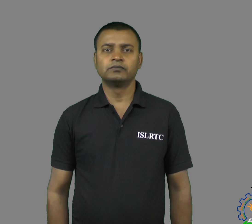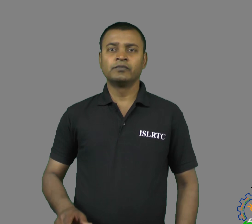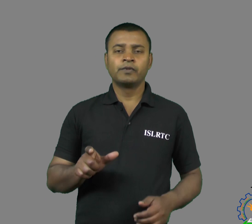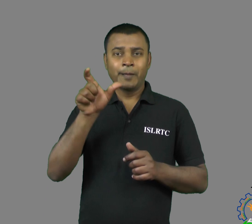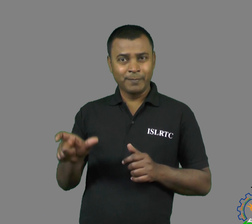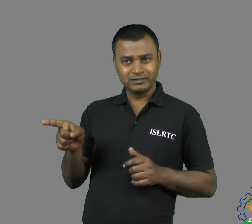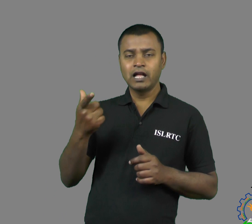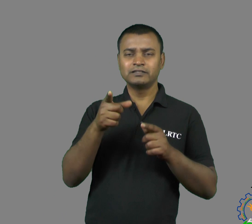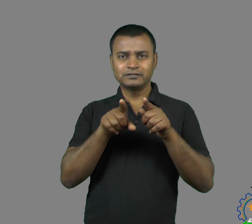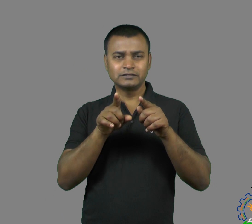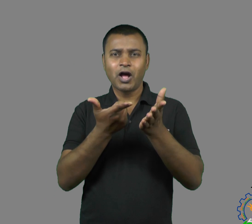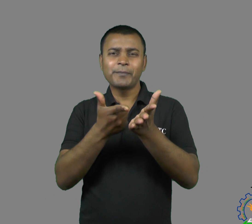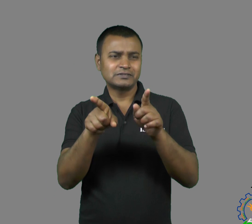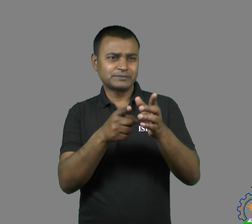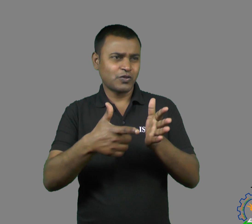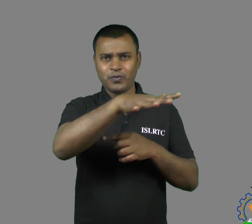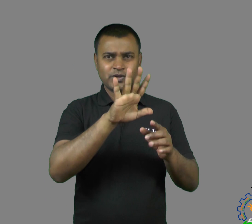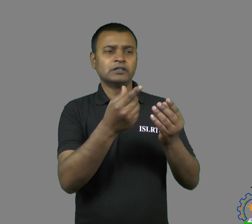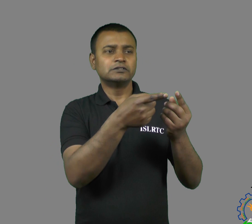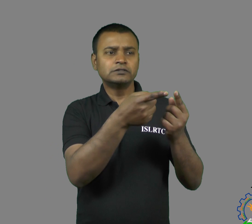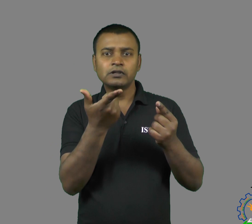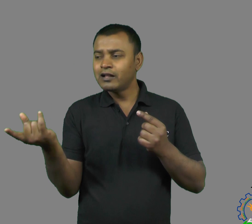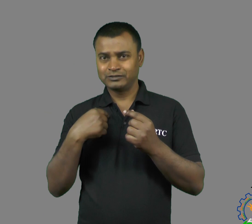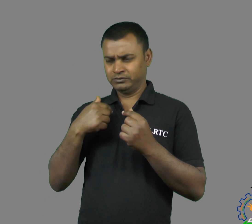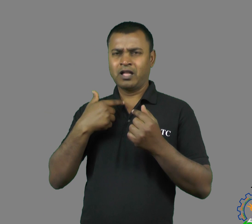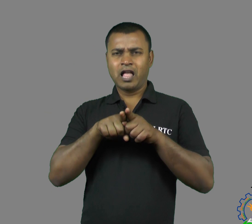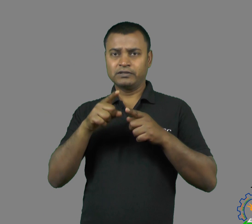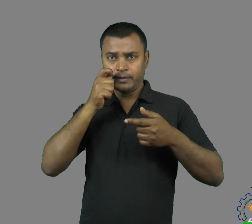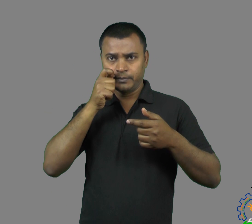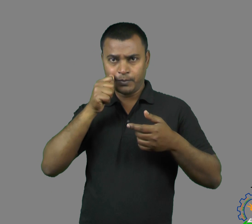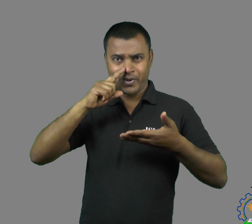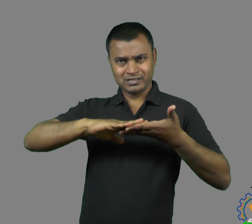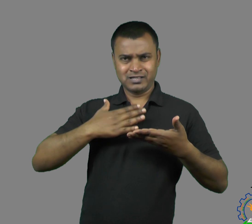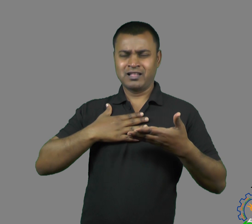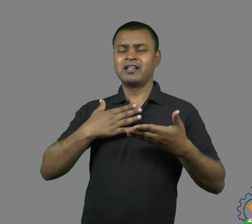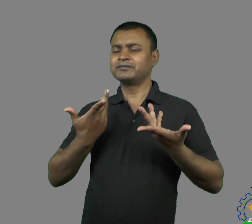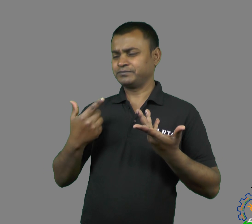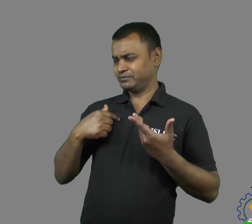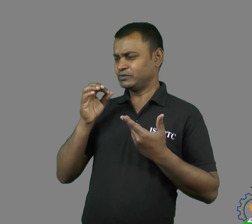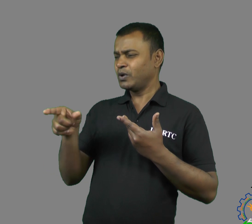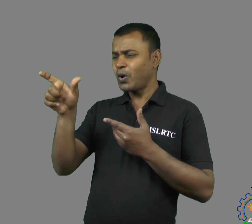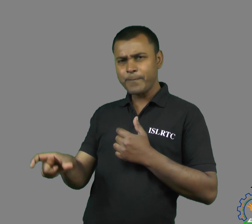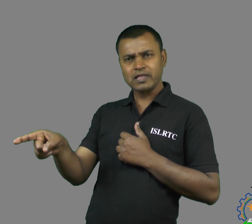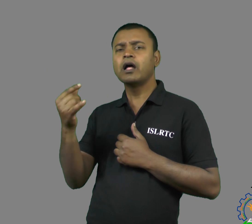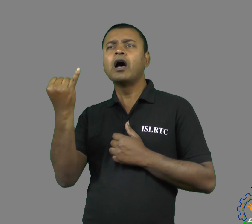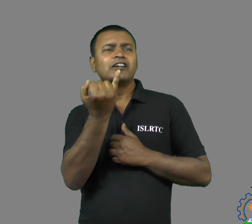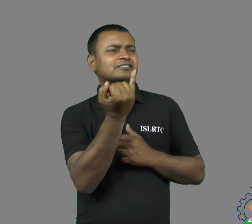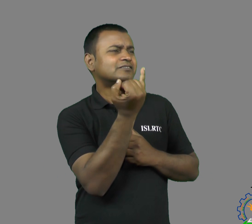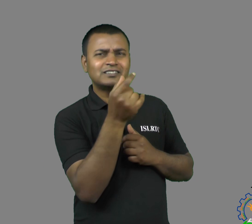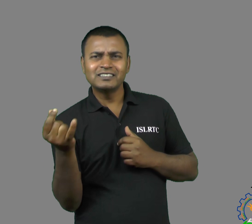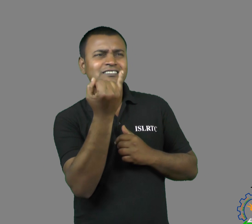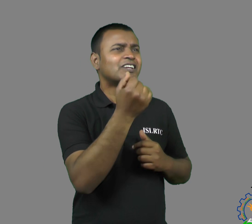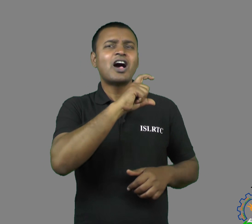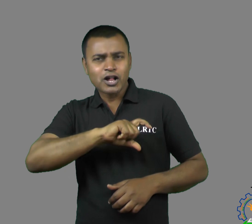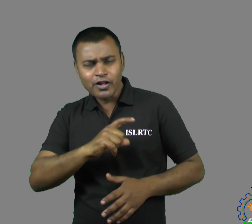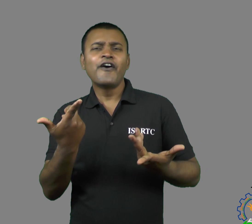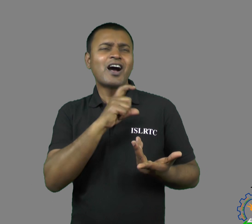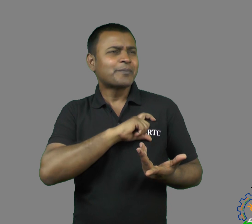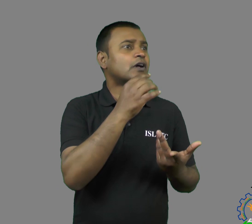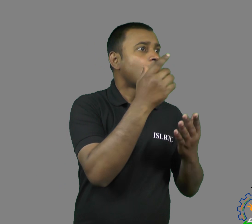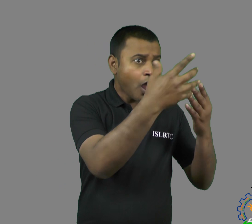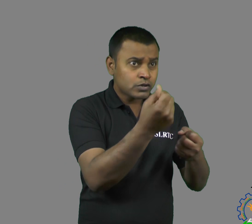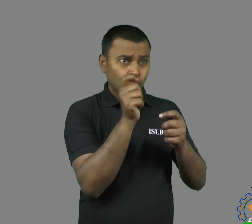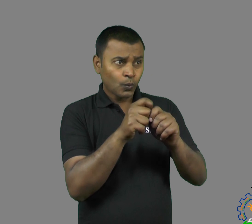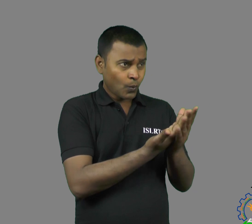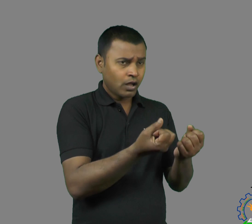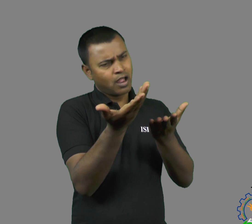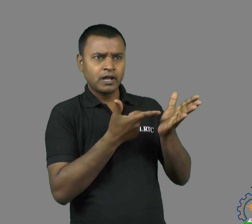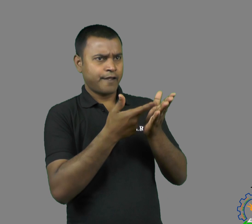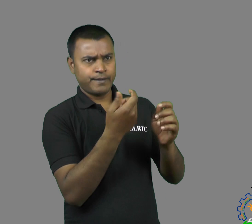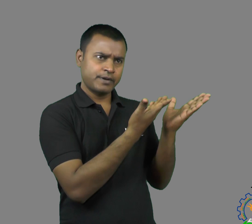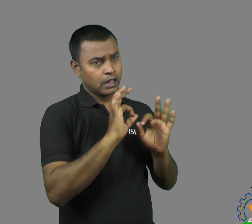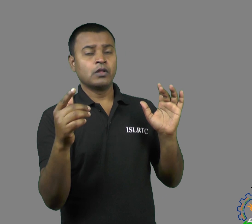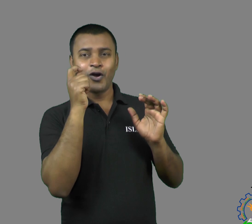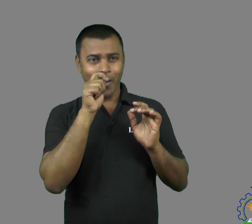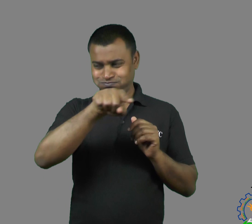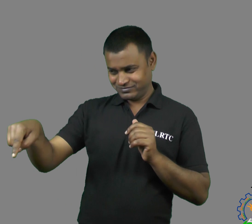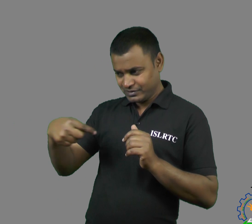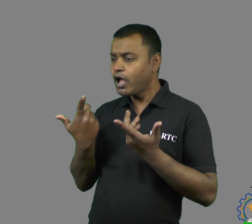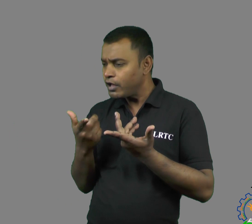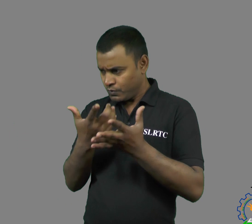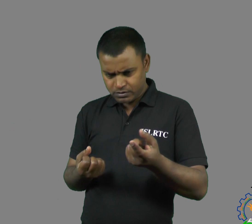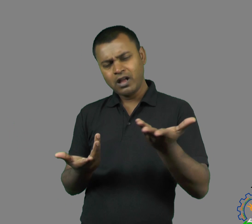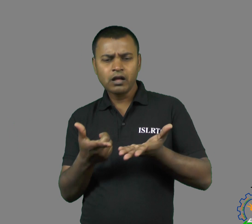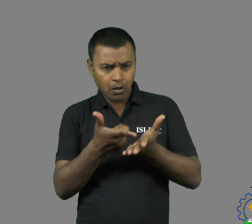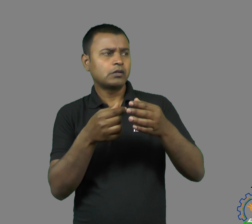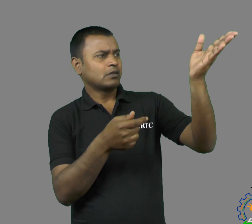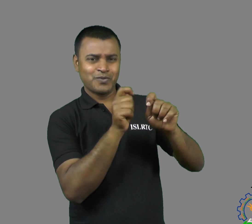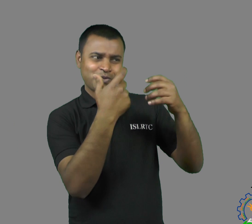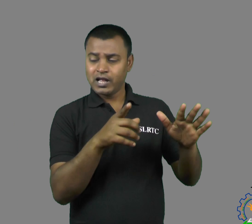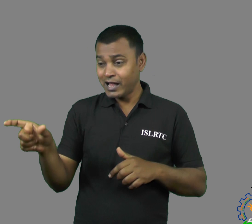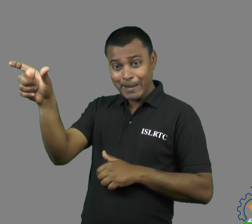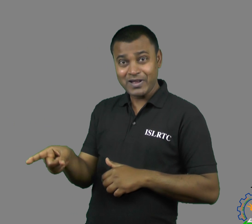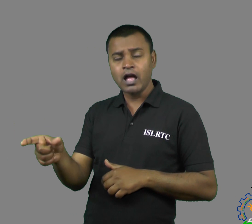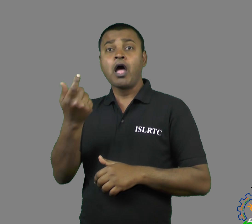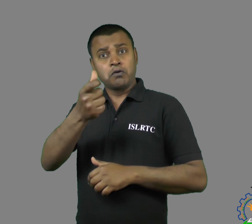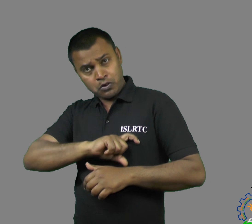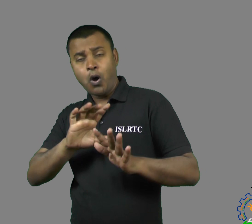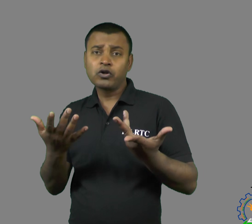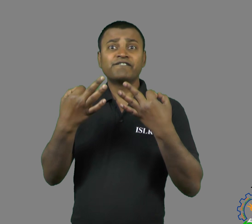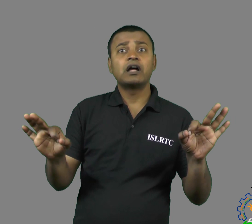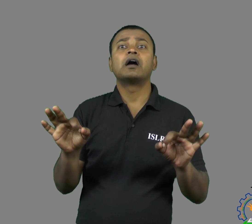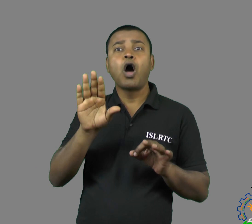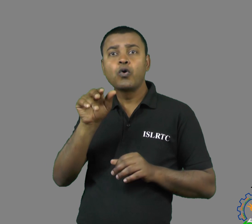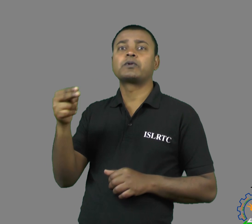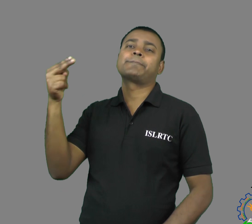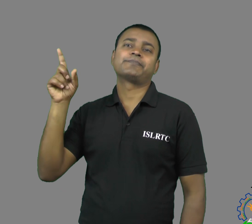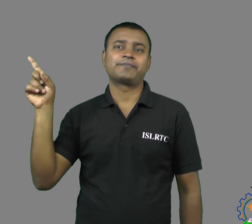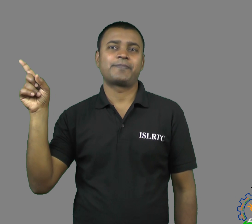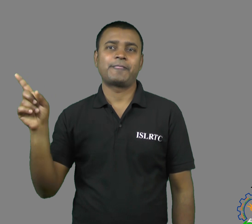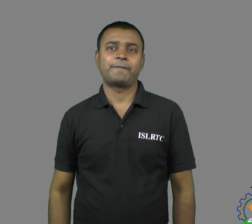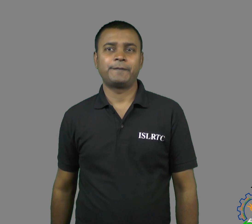Middleman